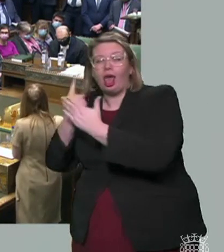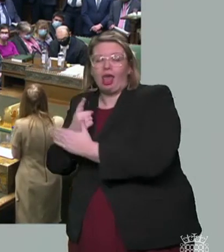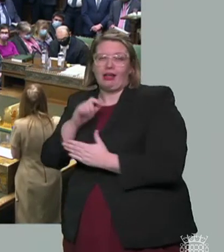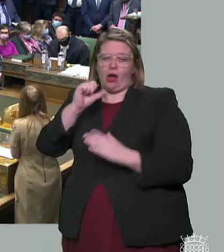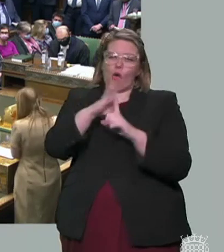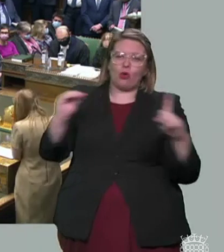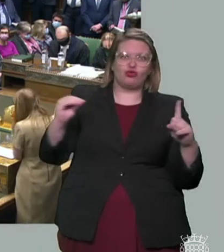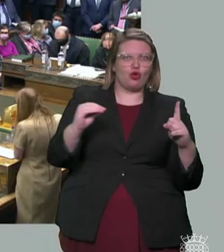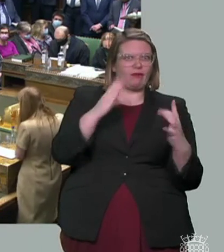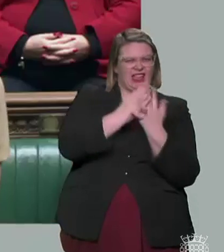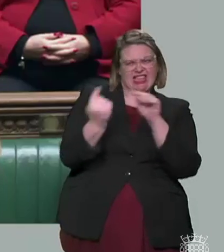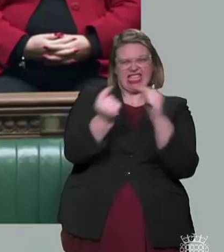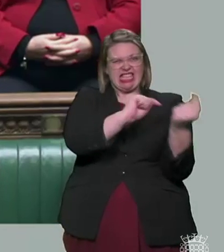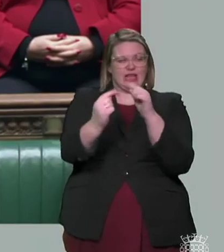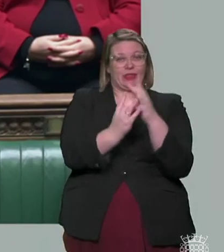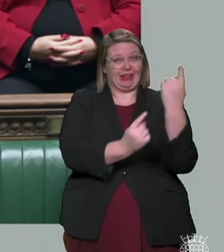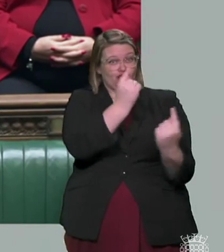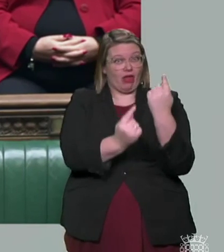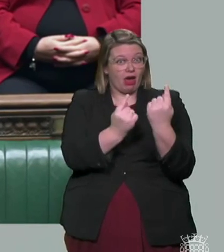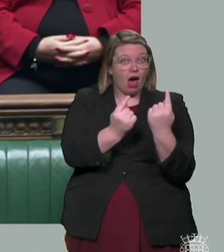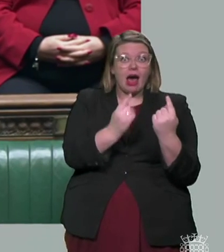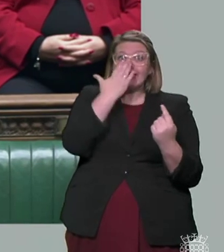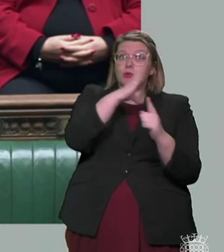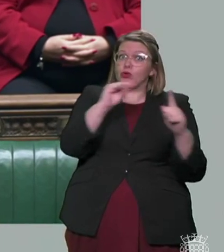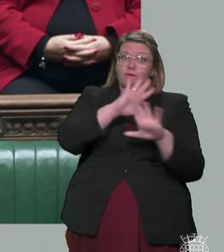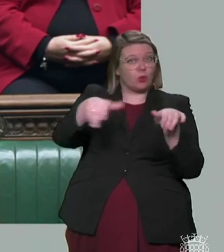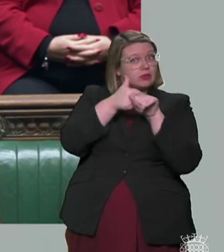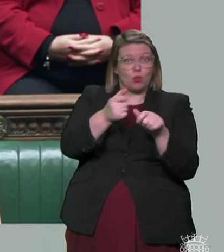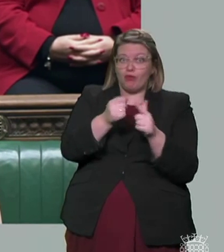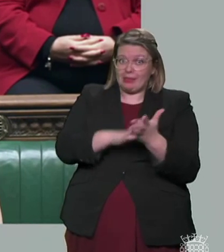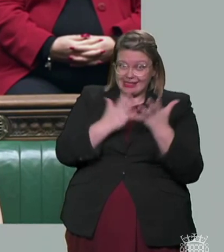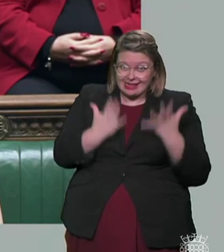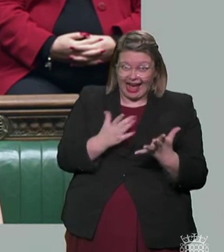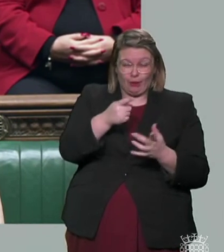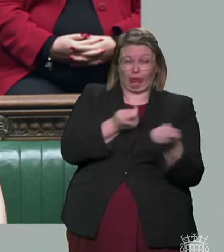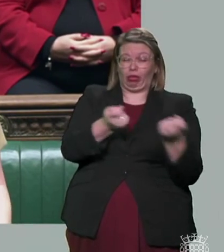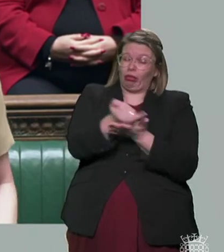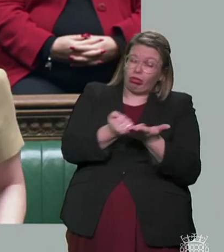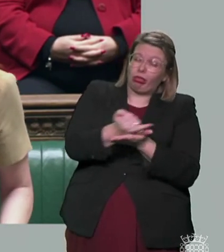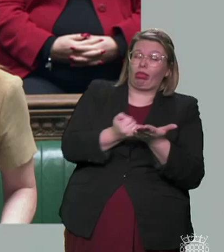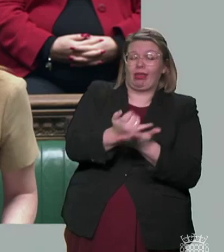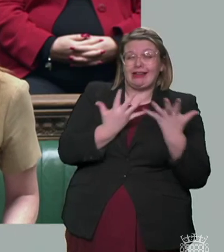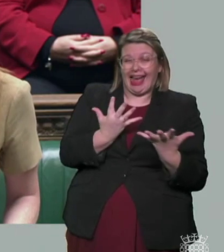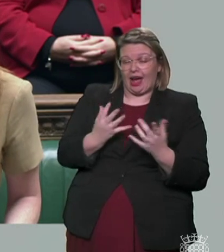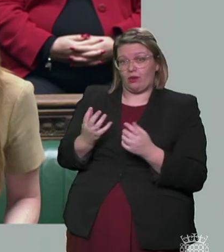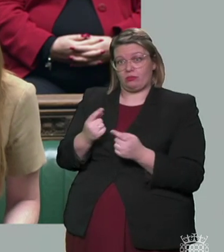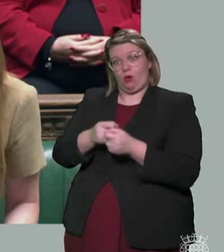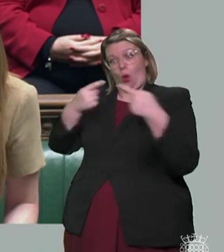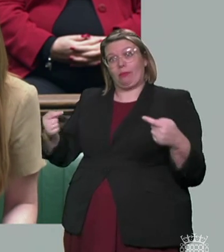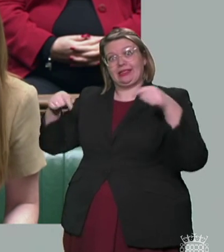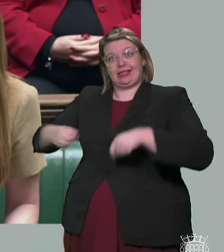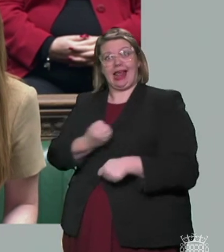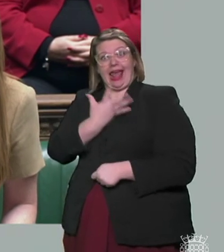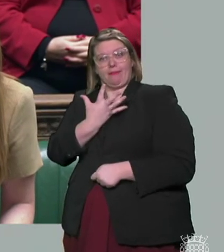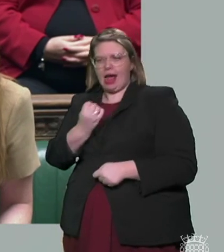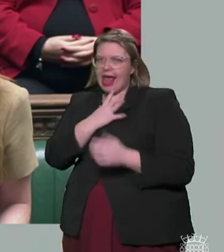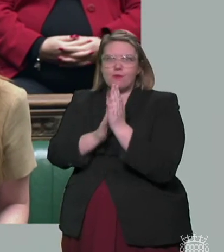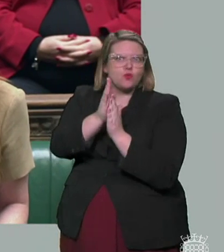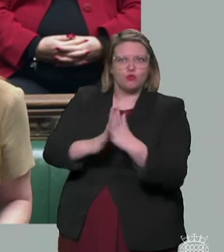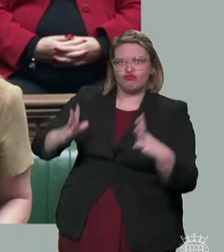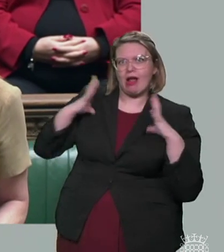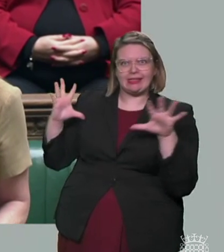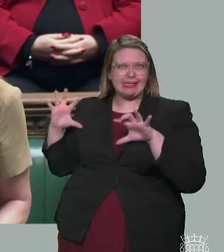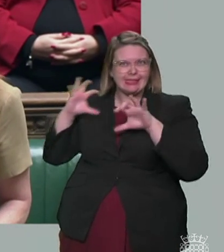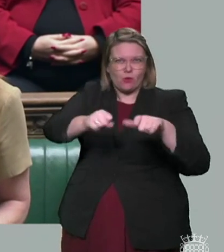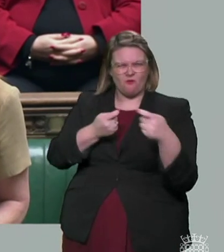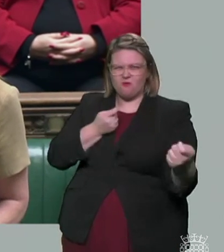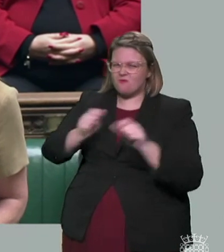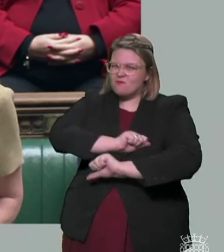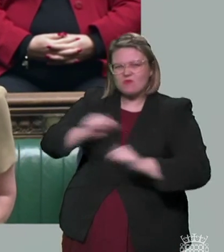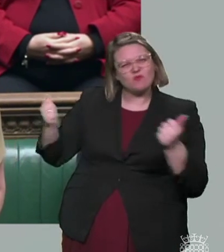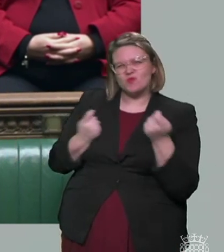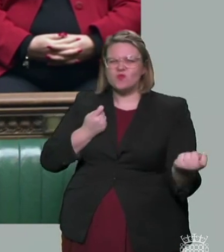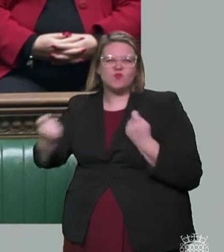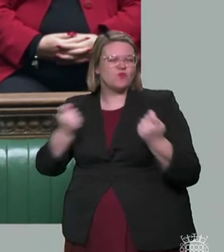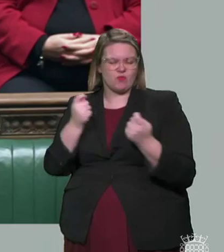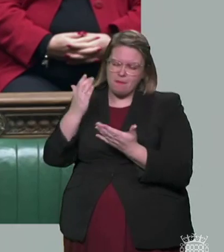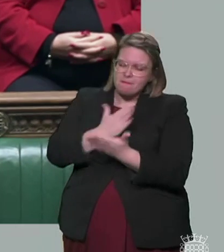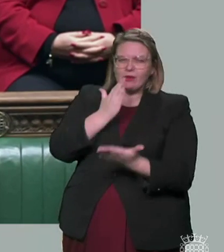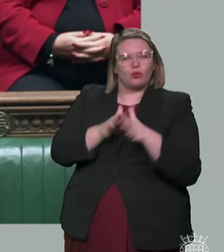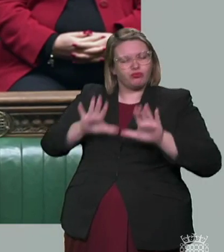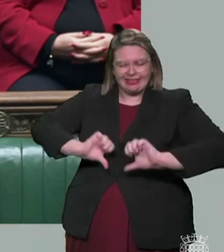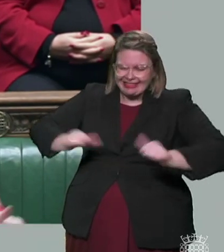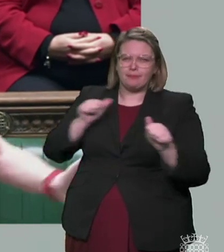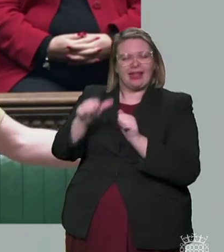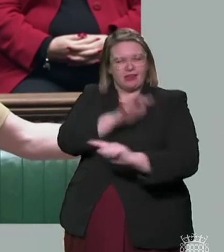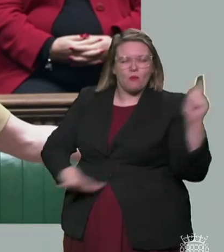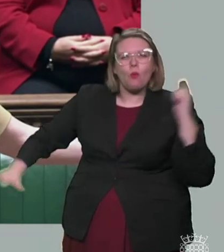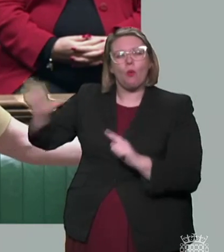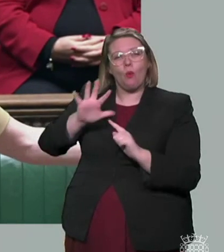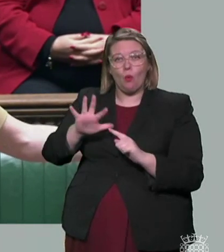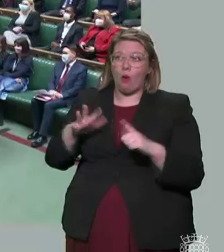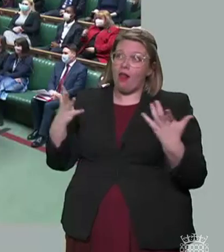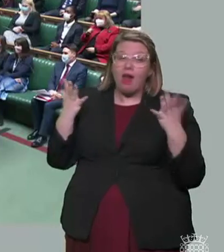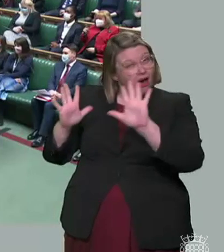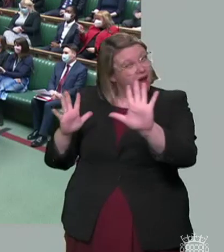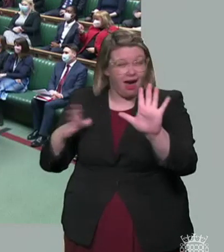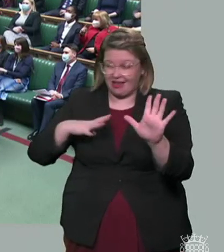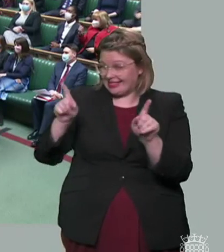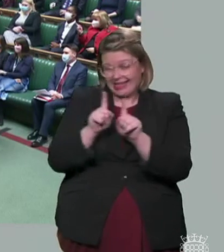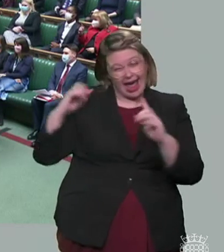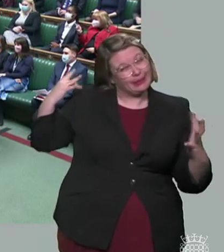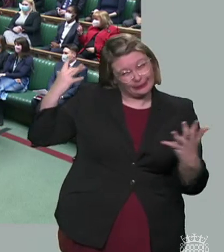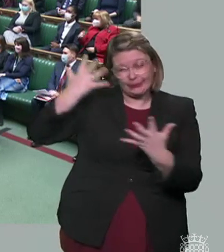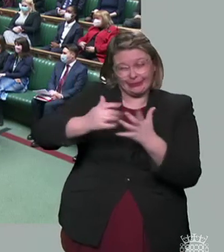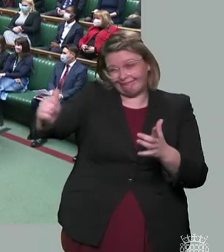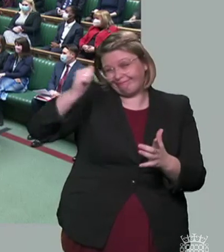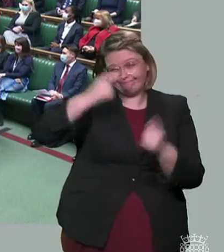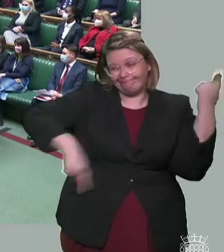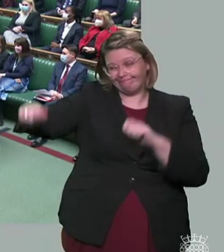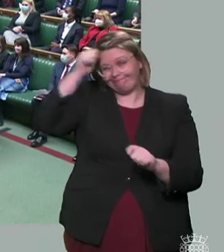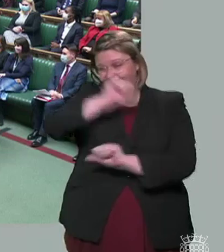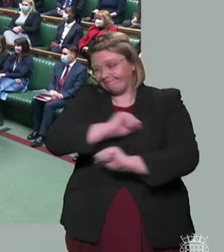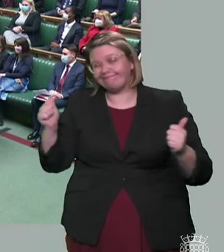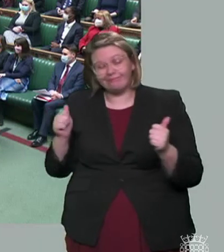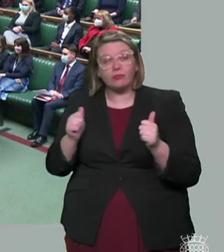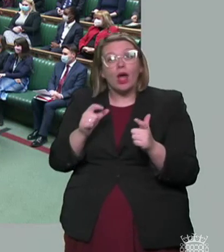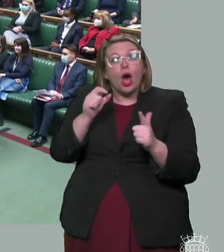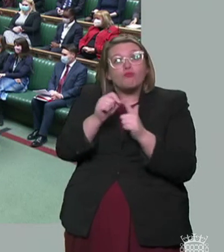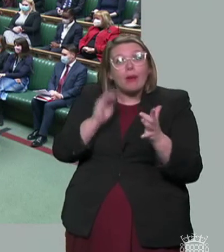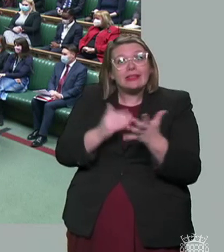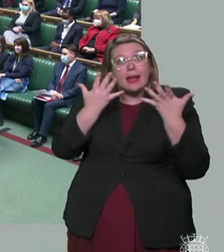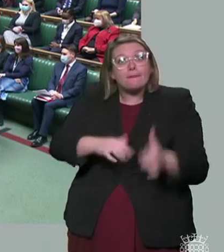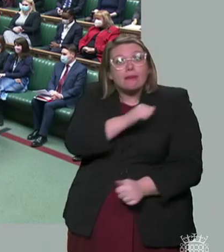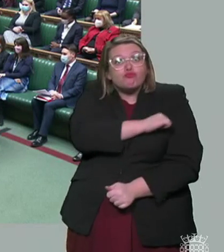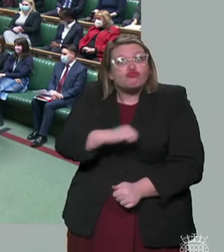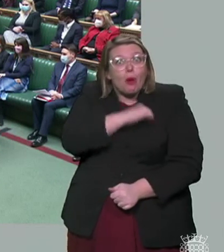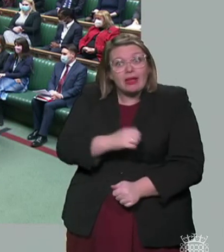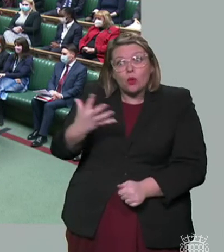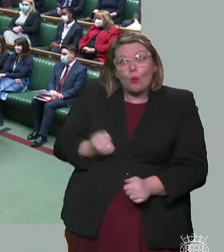and a Prime Minister losing the support of his Back Benchers and governing shambolically, and a Labour party ready to take over and provide Britain with a better future.